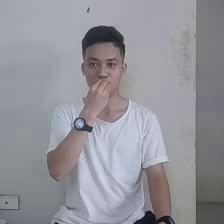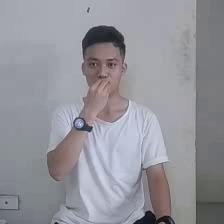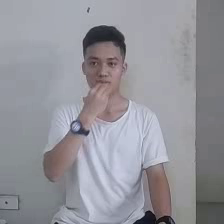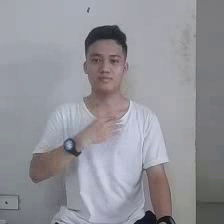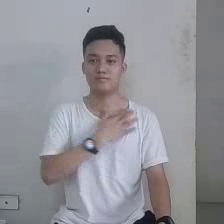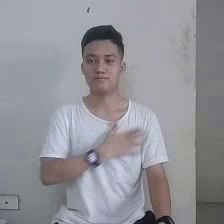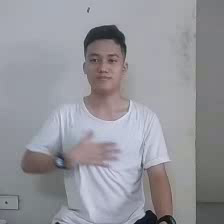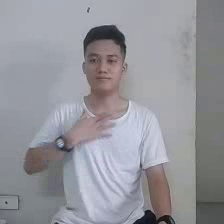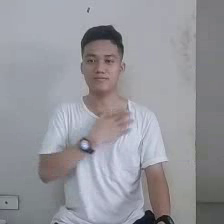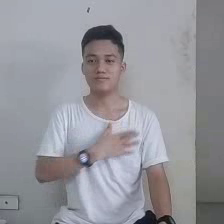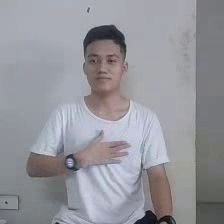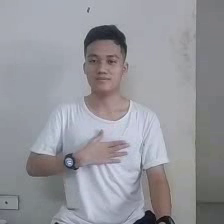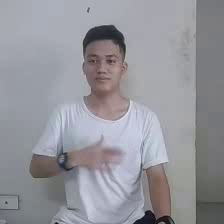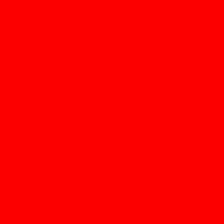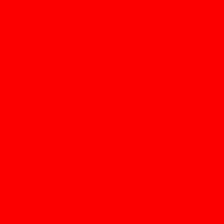Ăn mừng